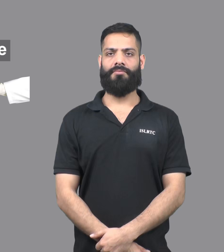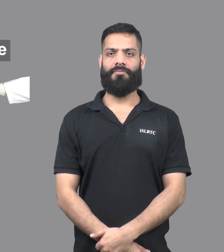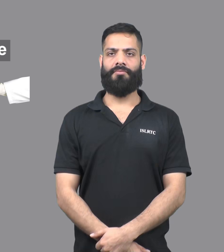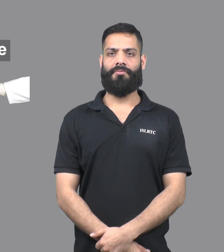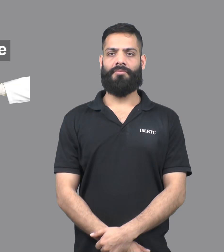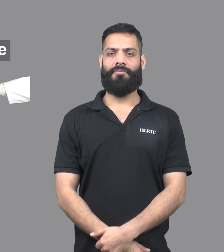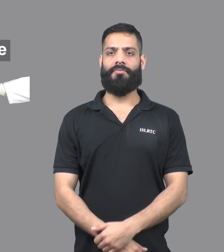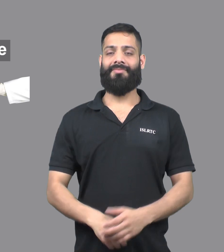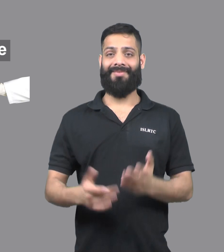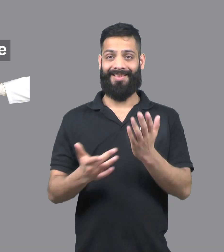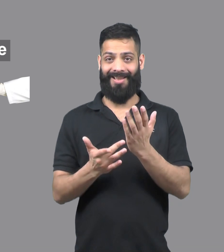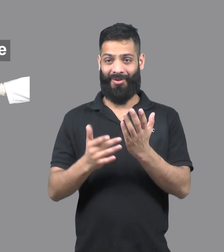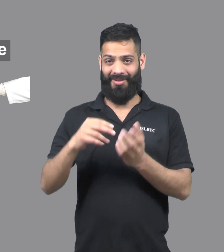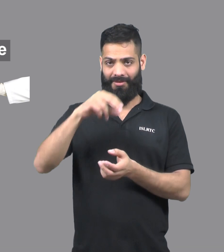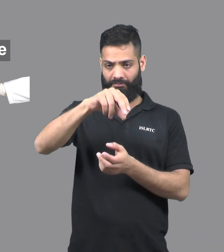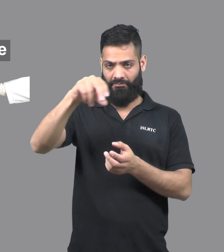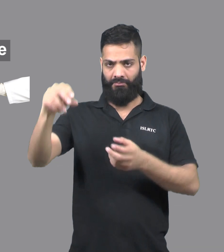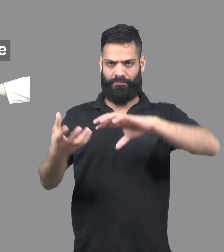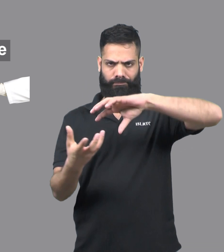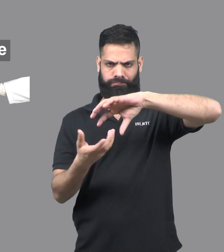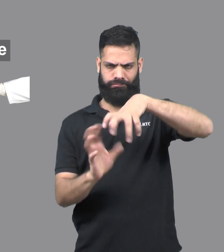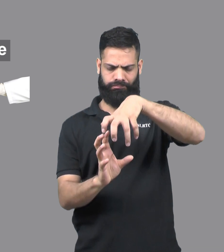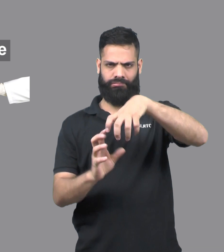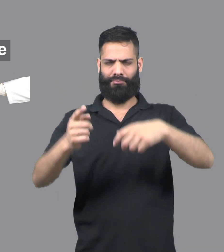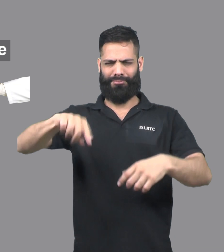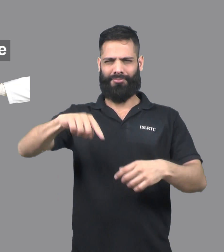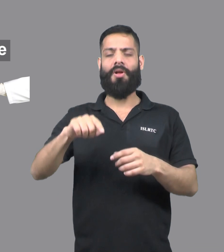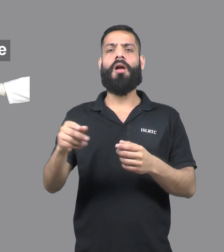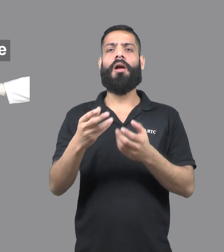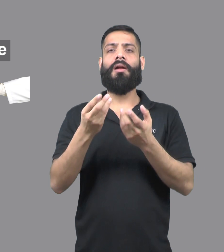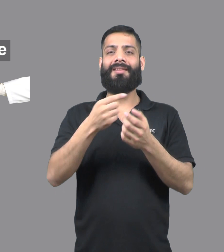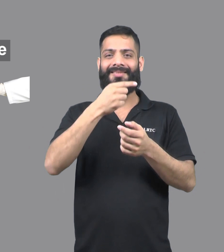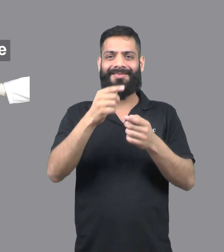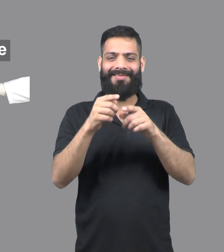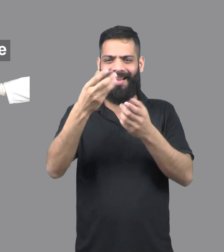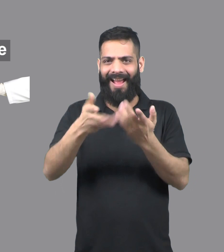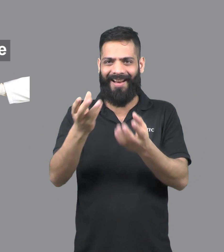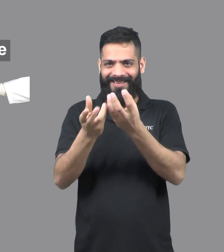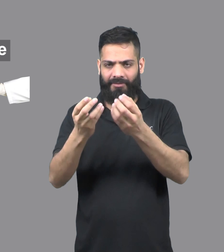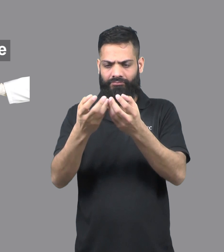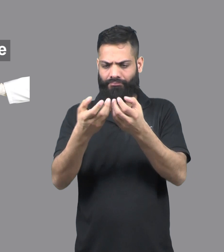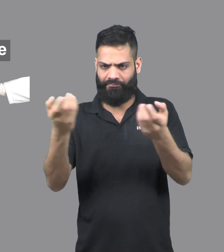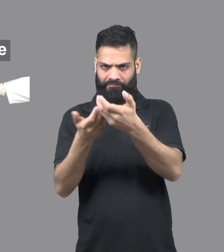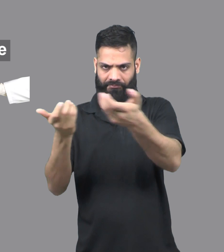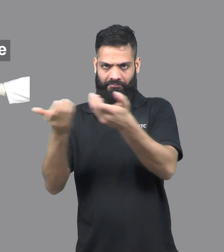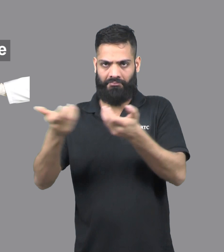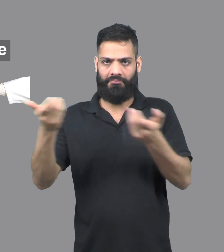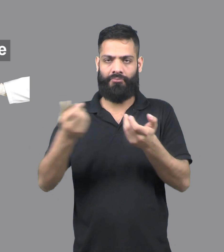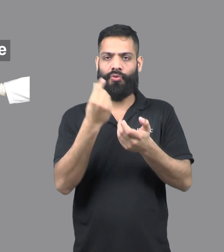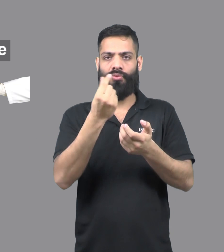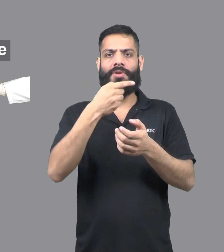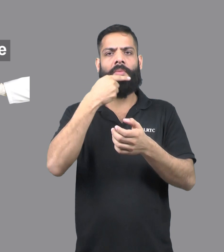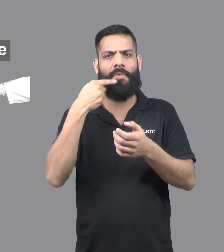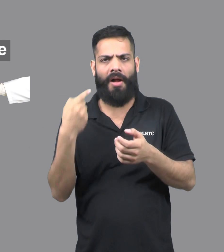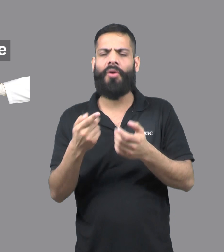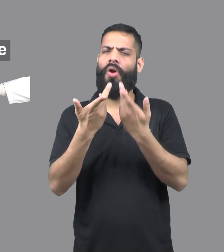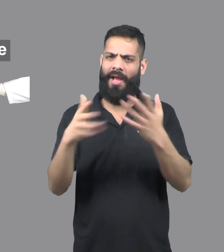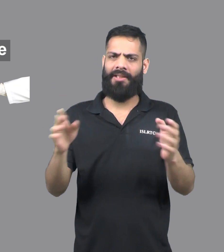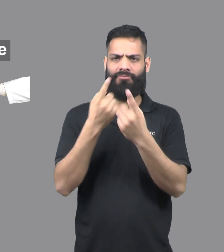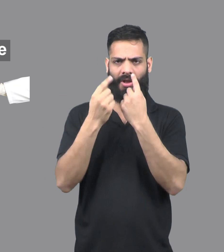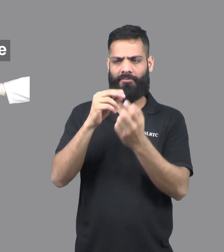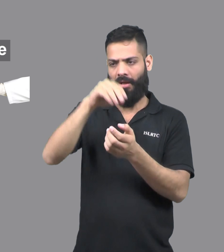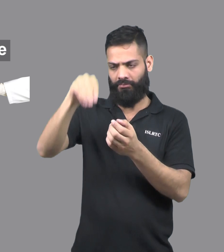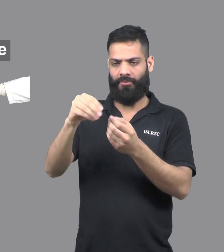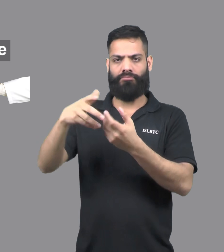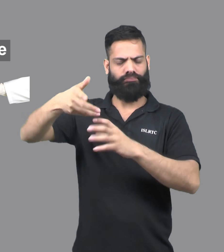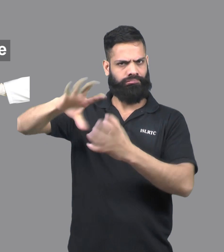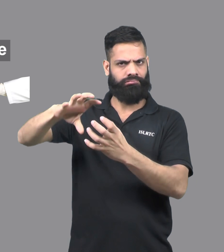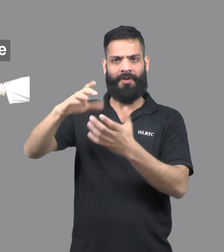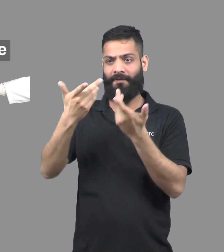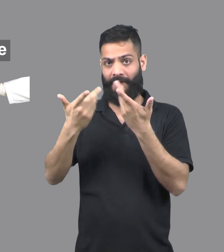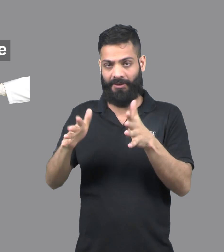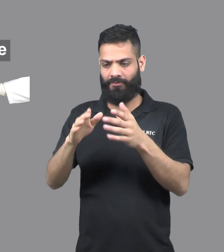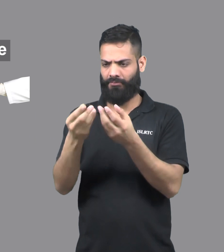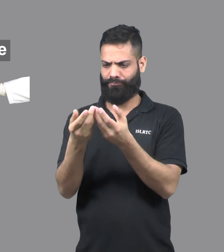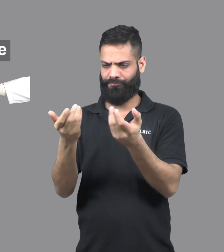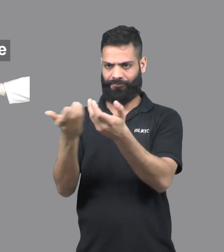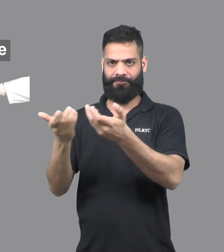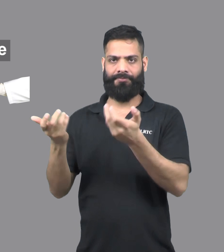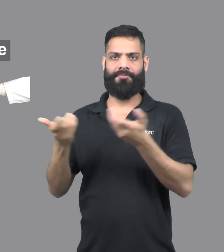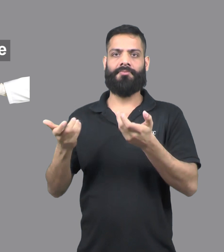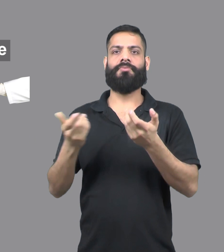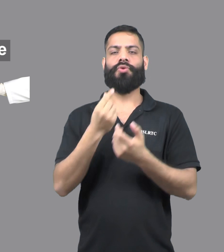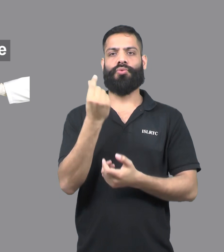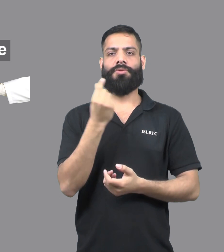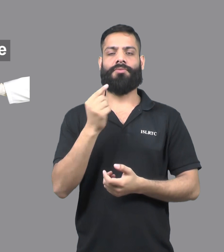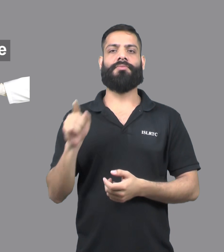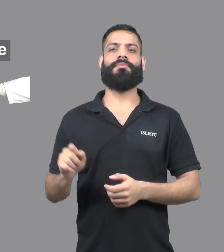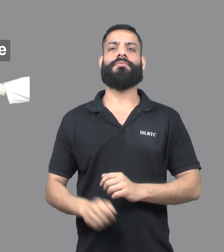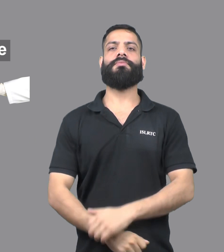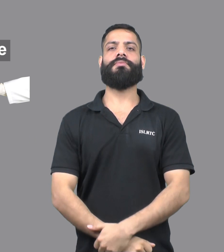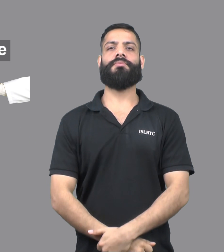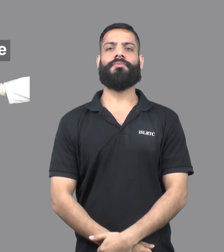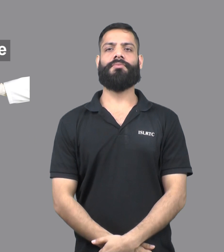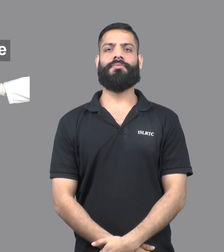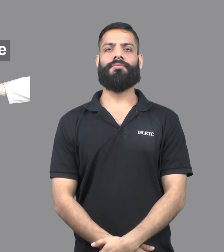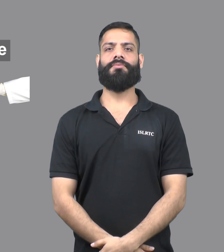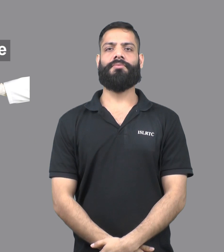Centrifuge